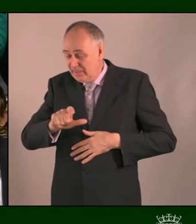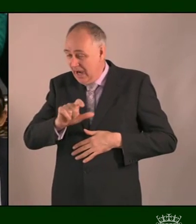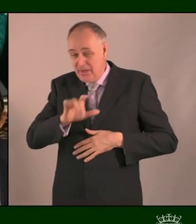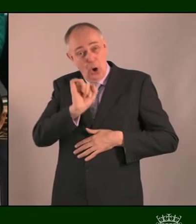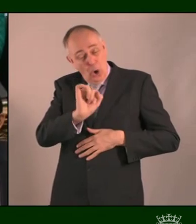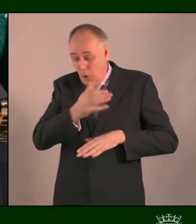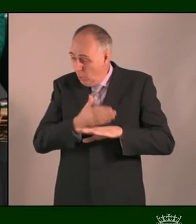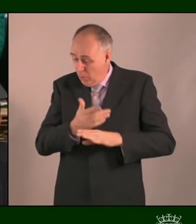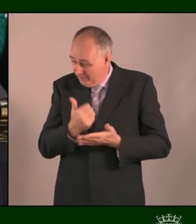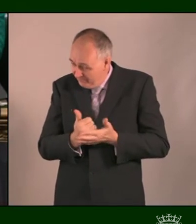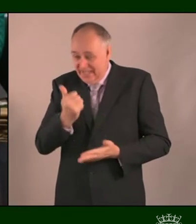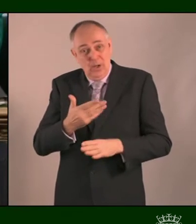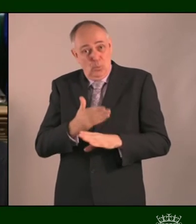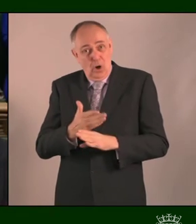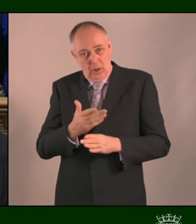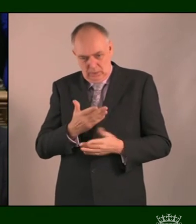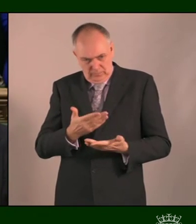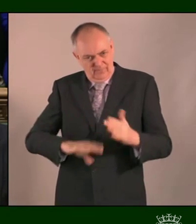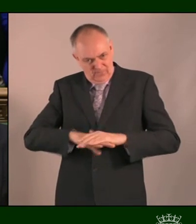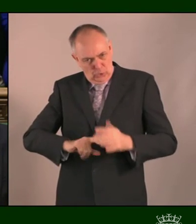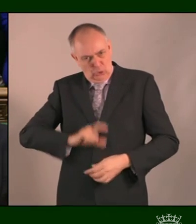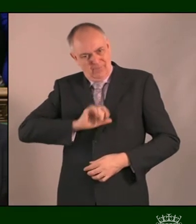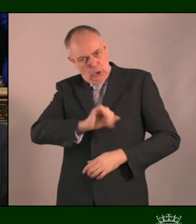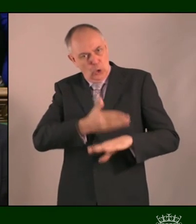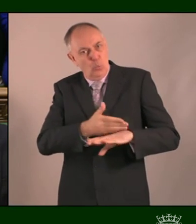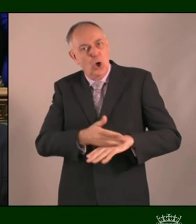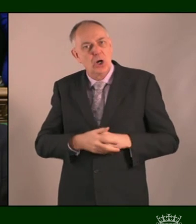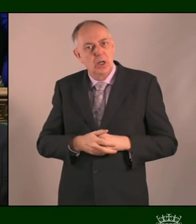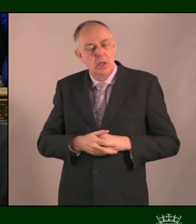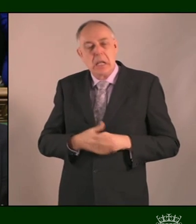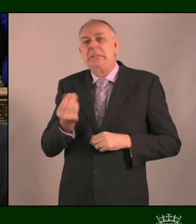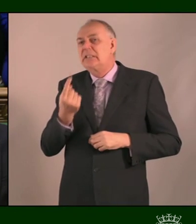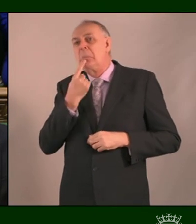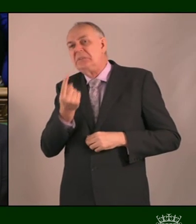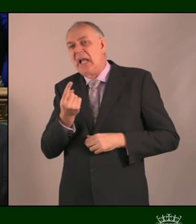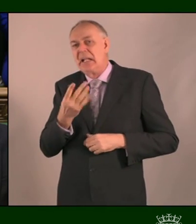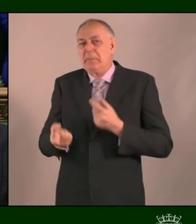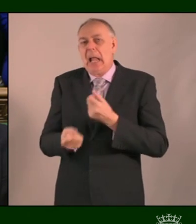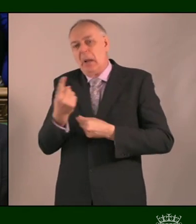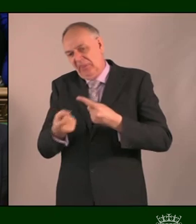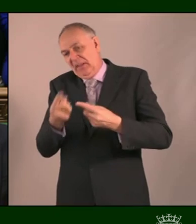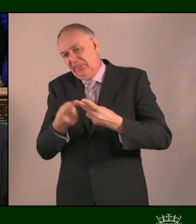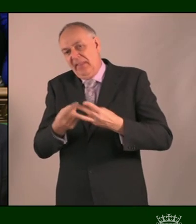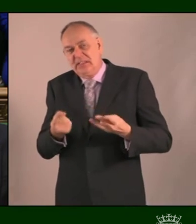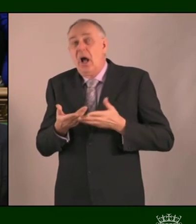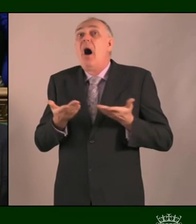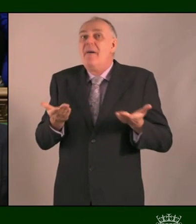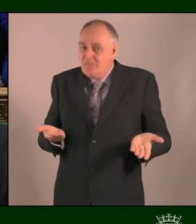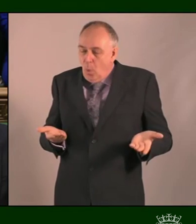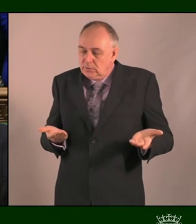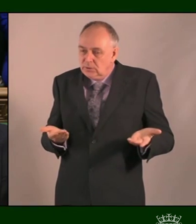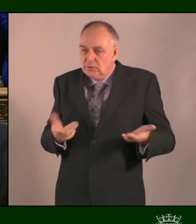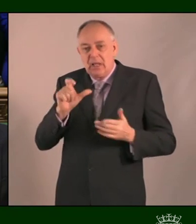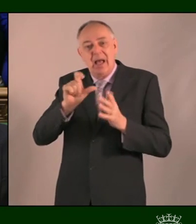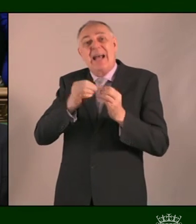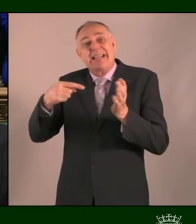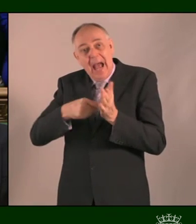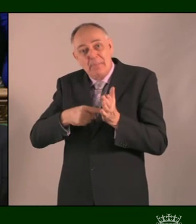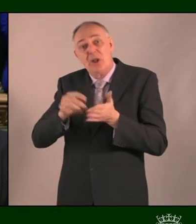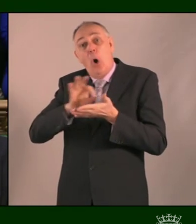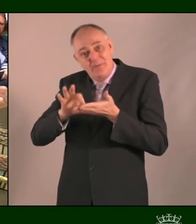If there are allegations, of course it is right that they should be properly investigated by the Cabinet Office, and that is what is happening.